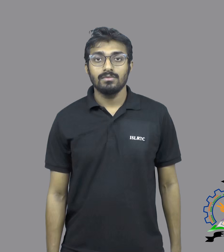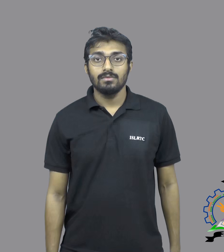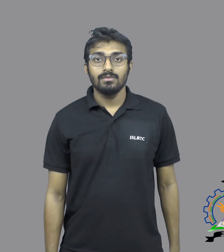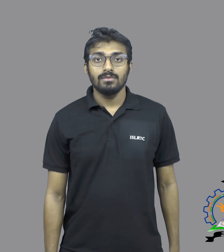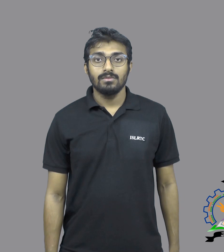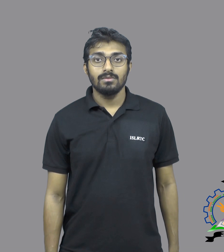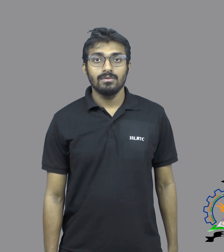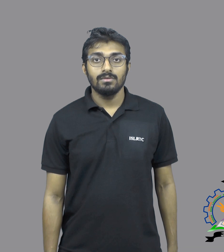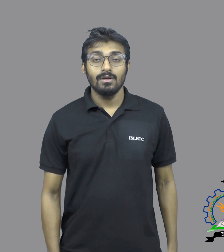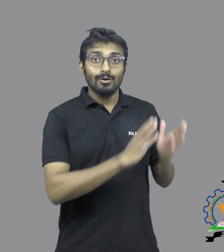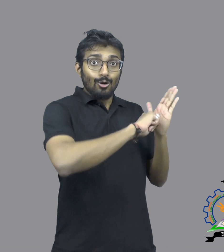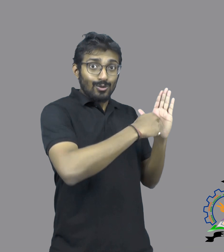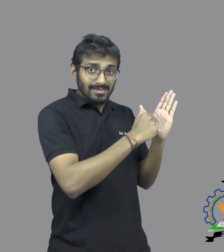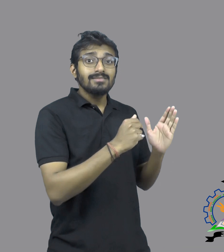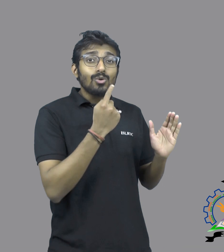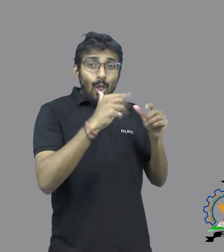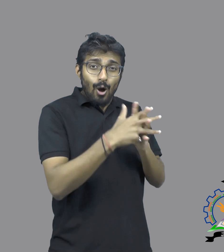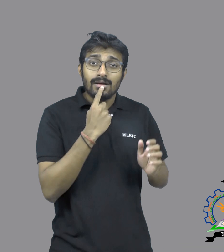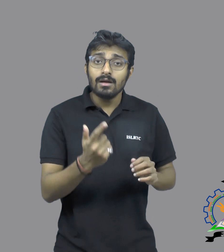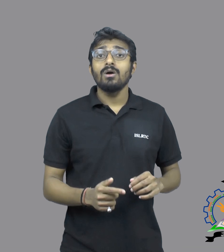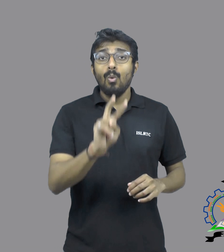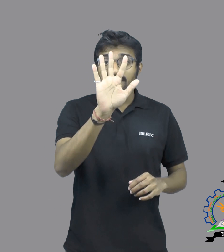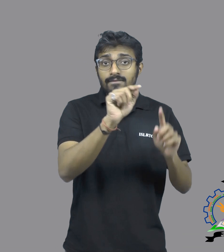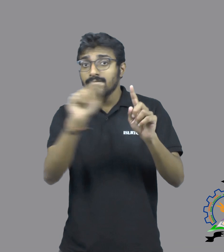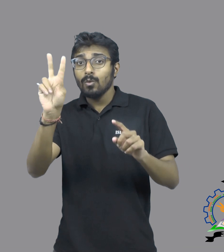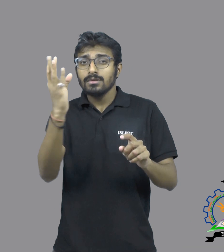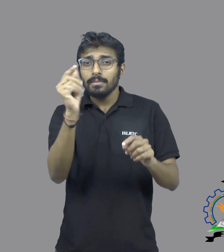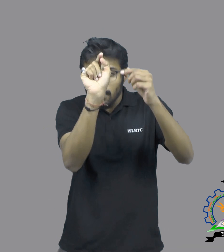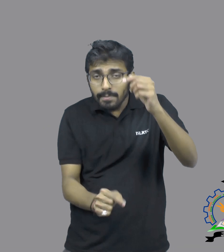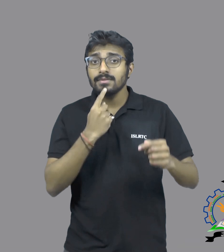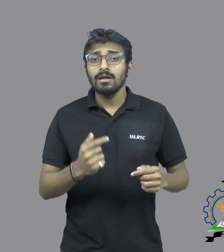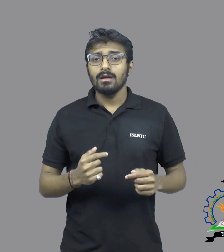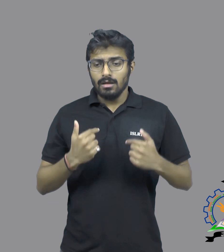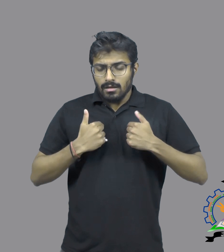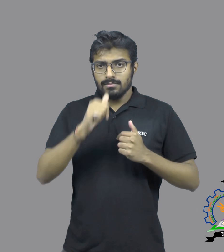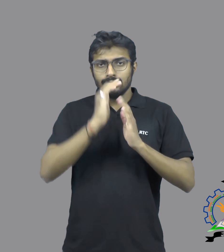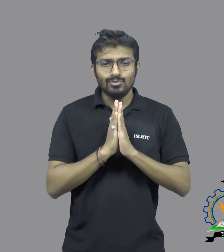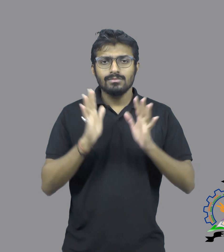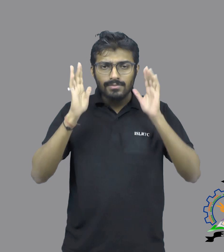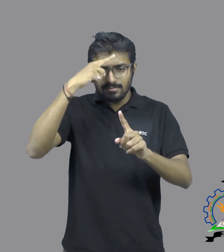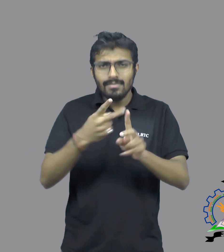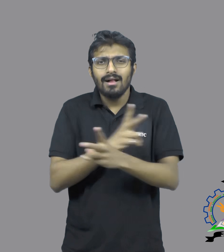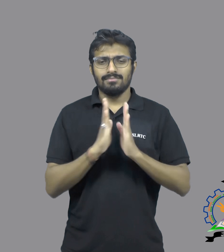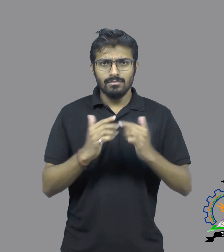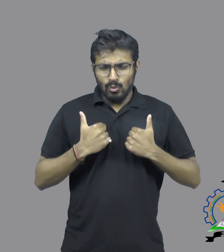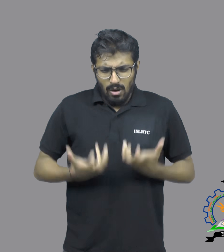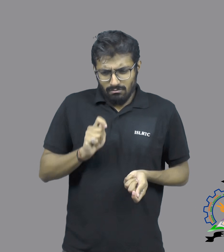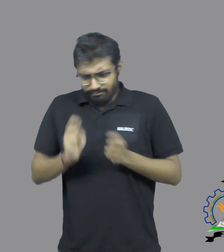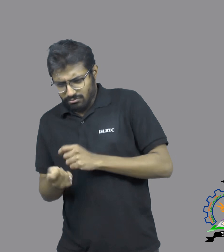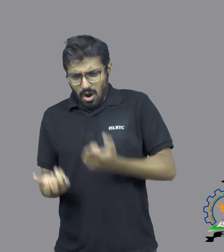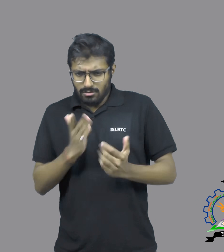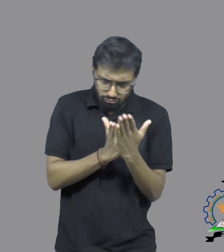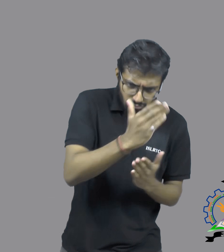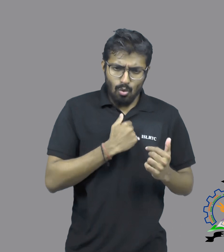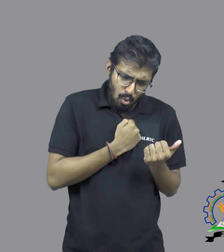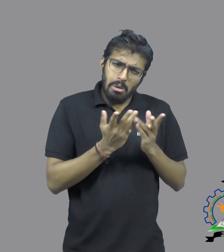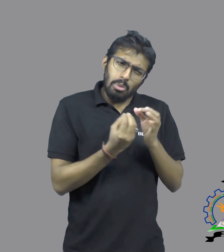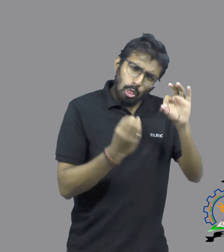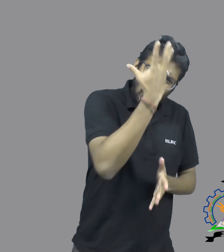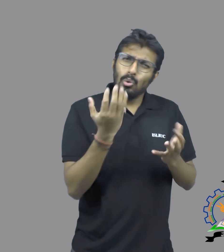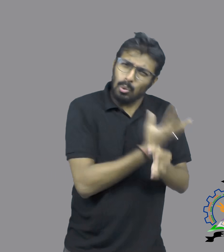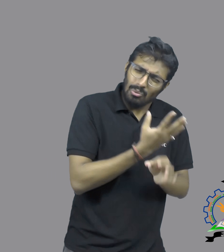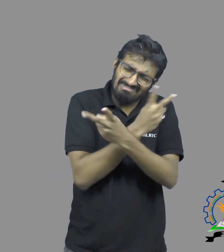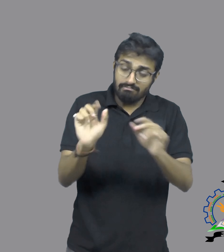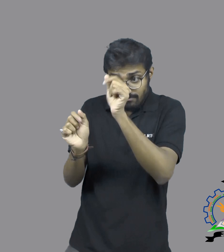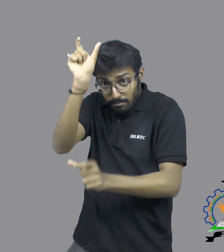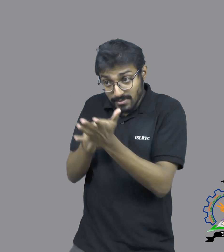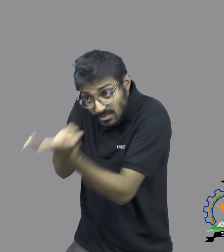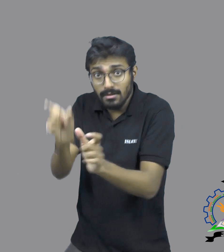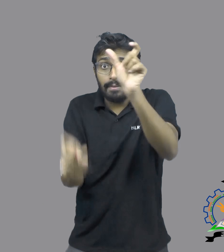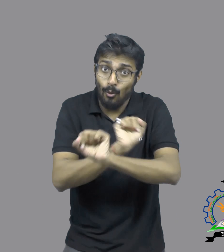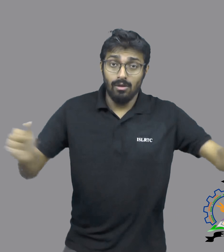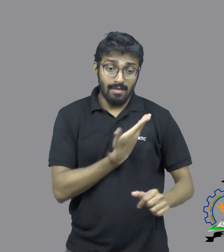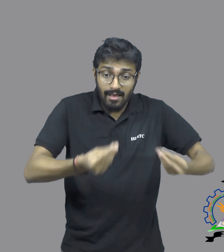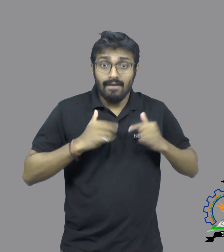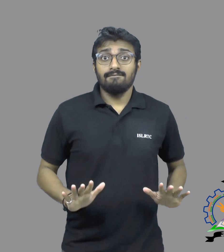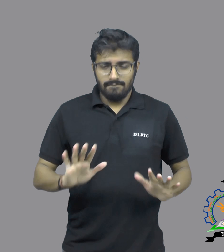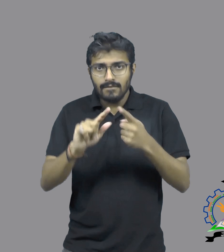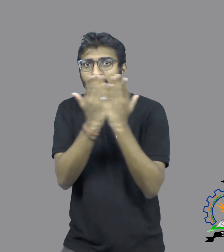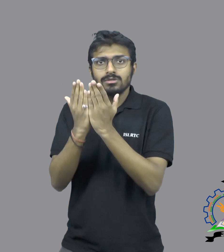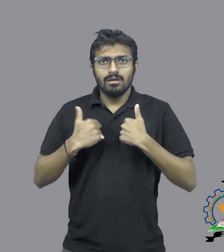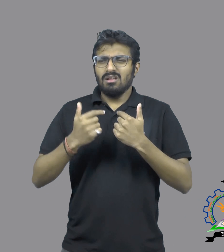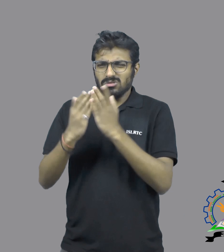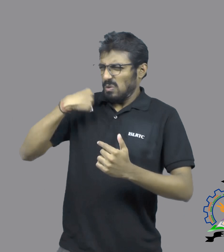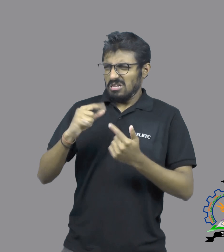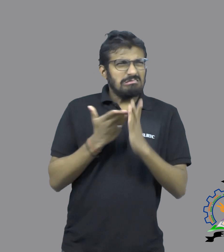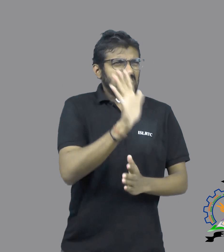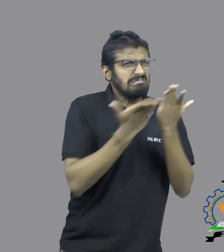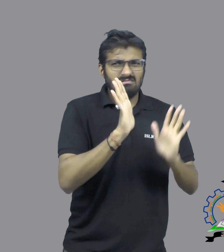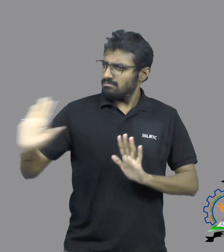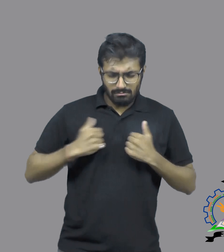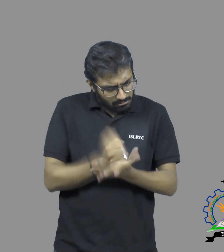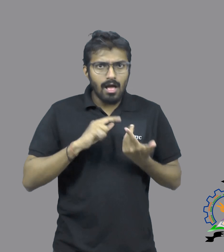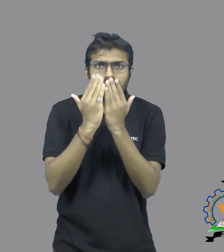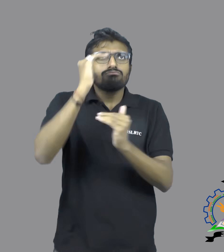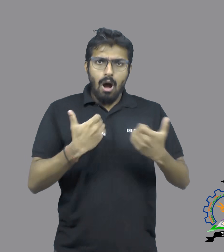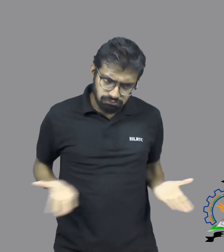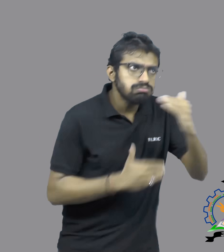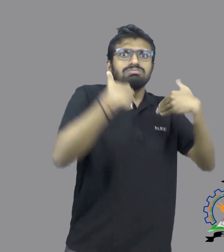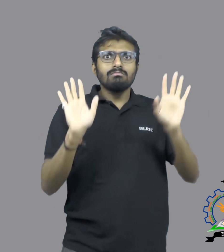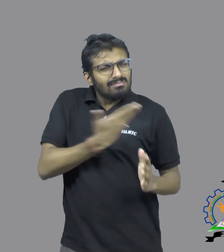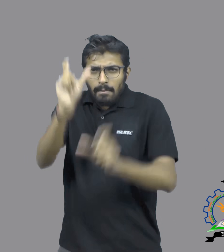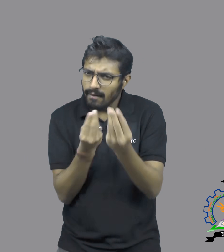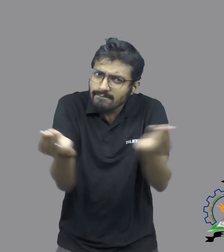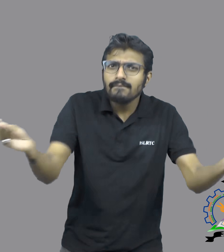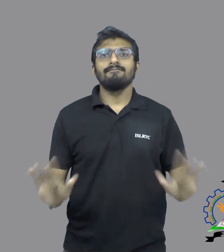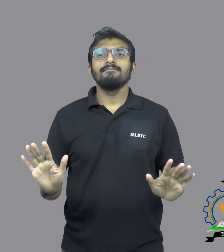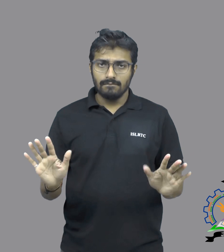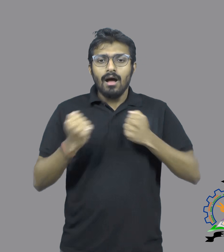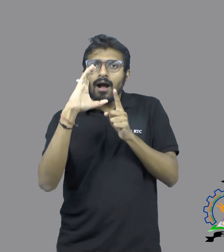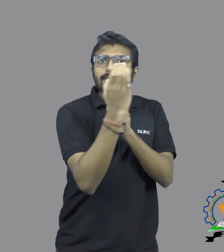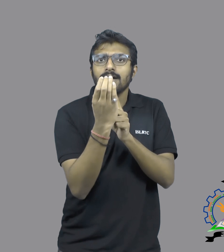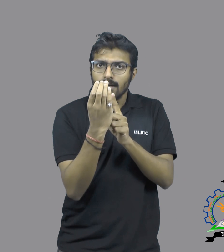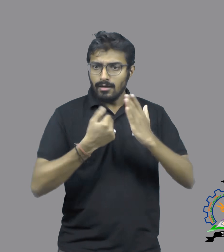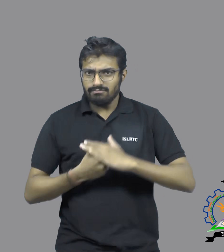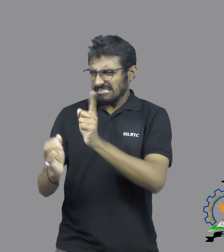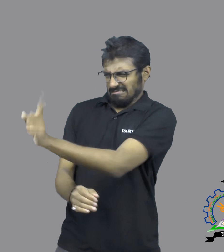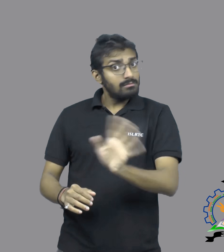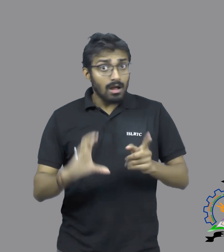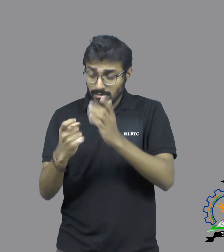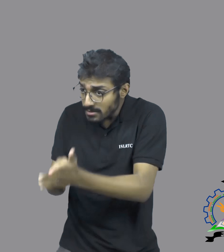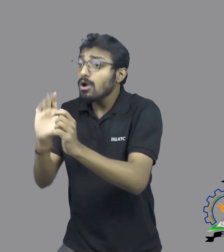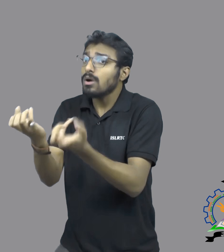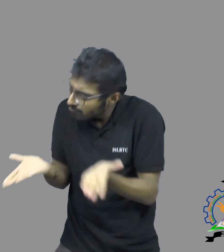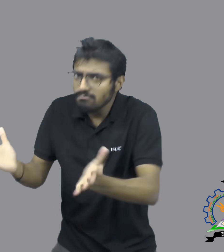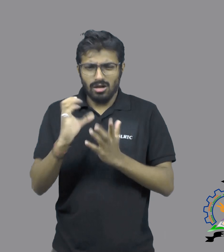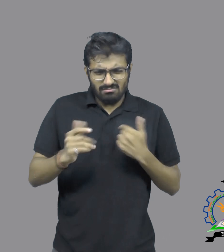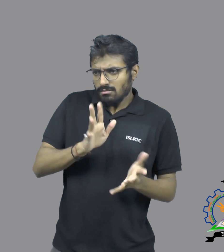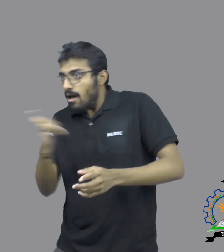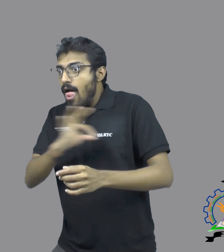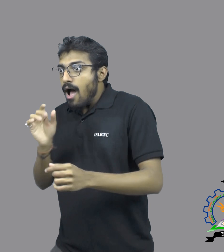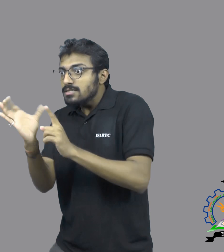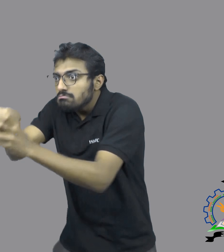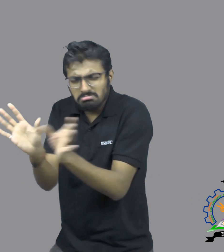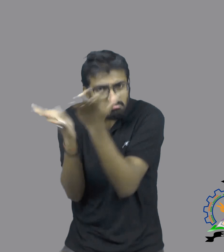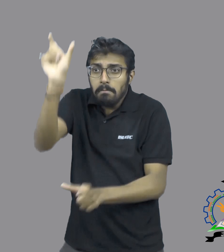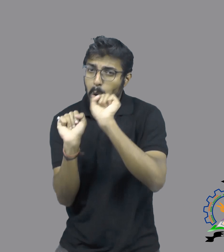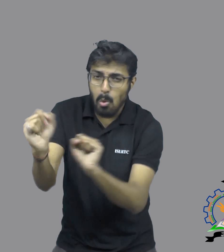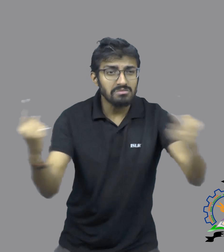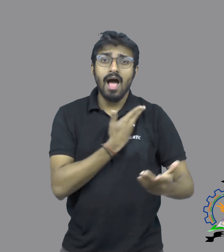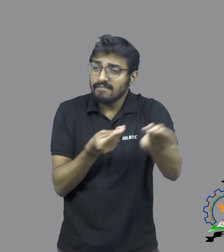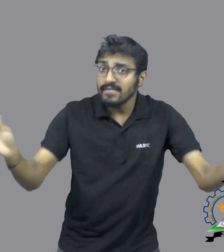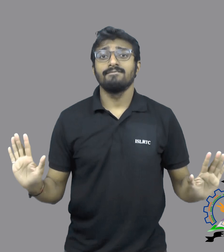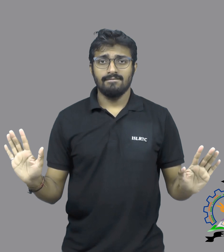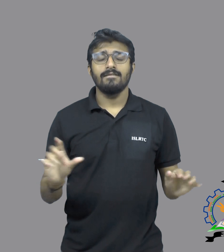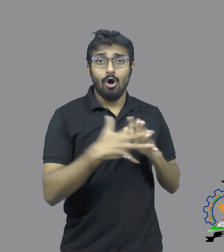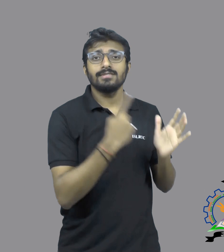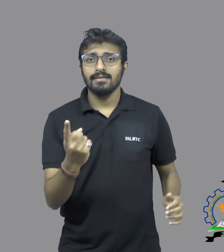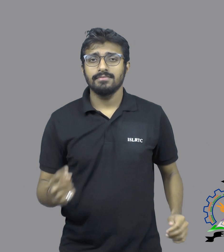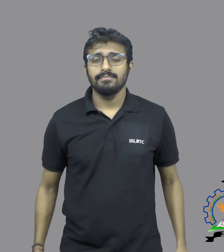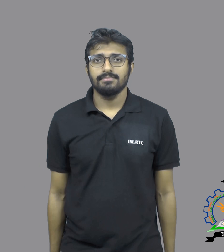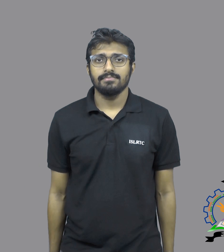Right to Freedom of Religion Cultural and Educational Rights